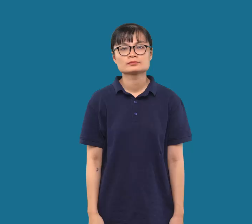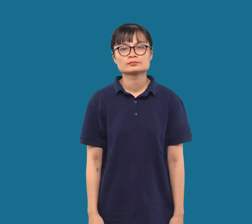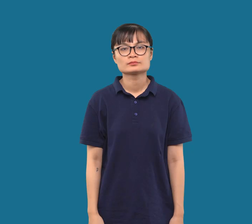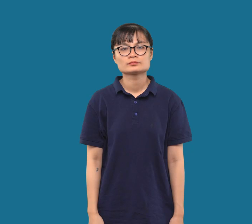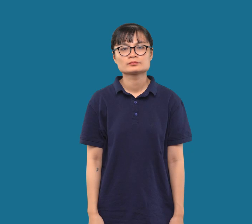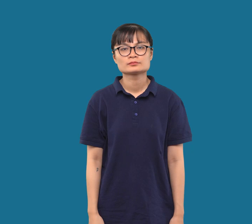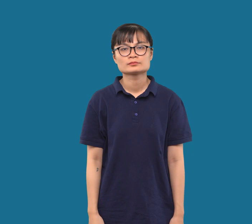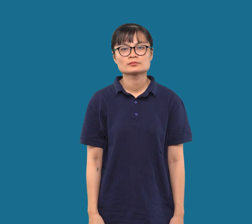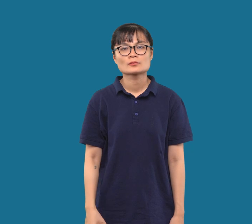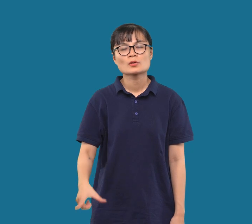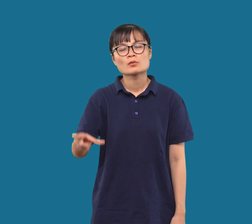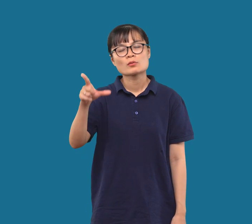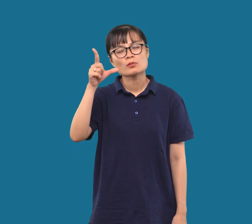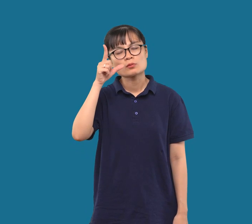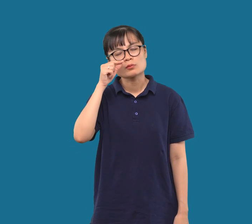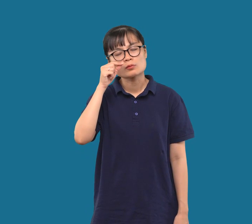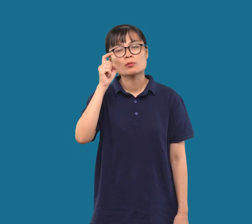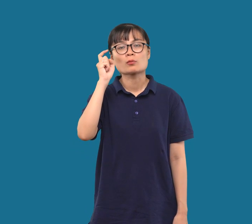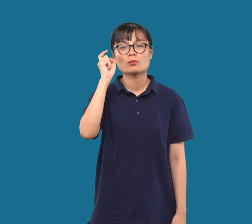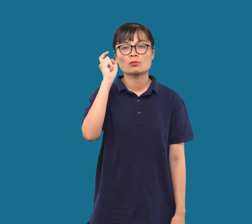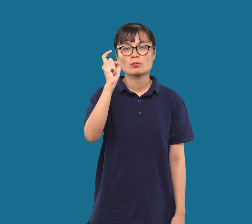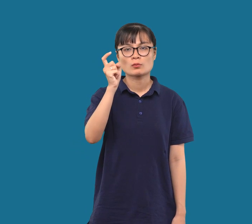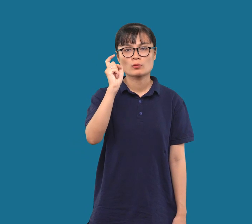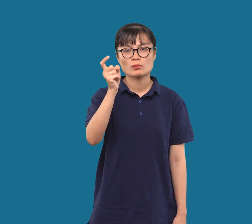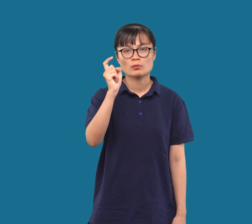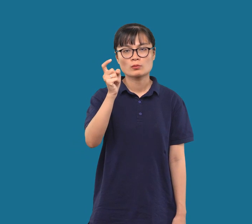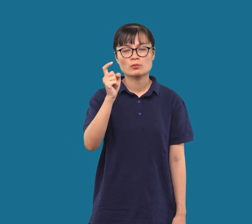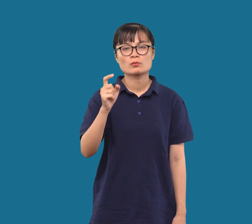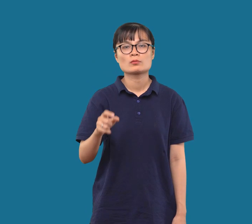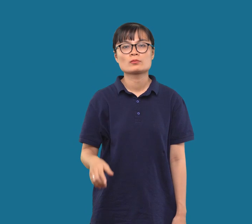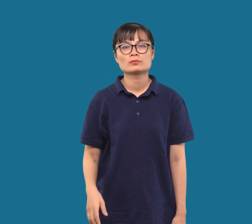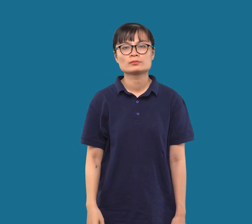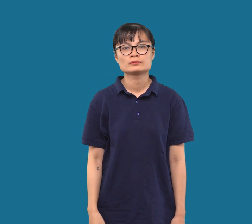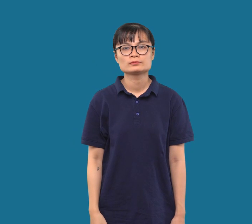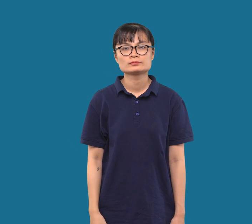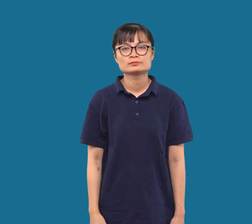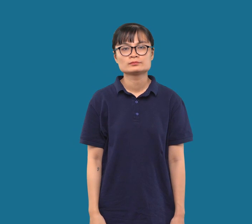giấc ngủ